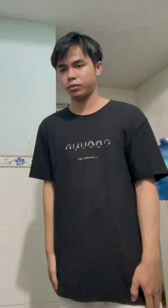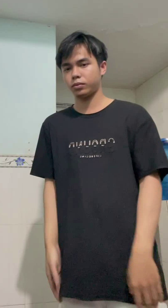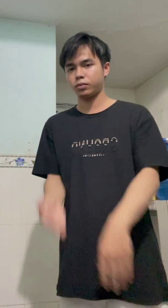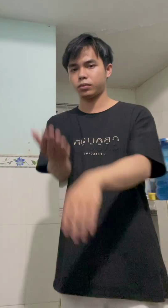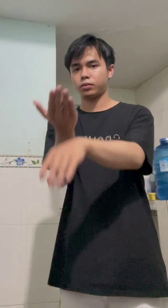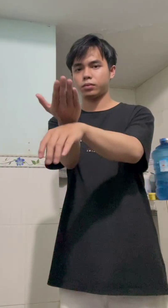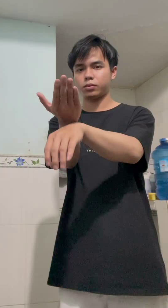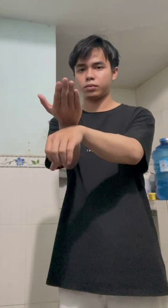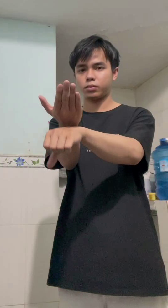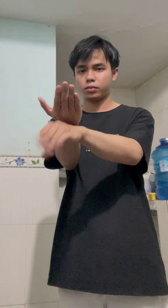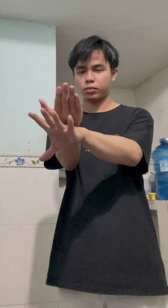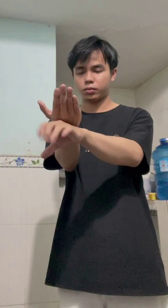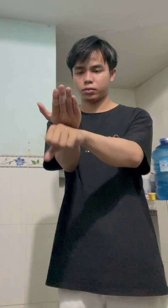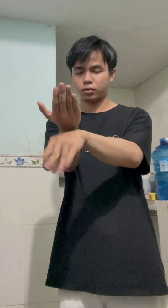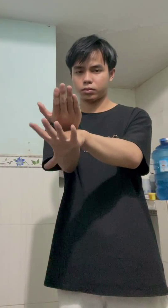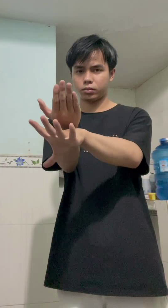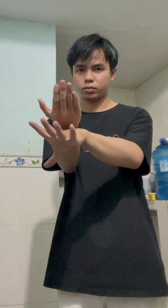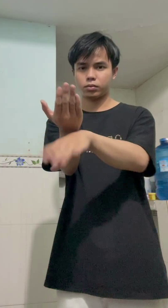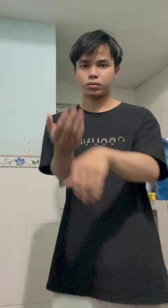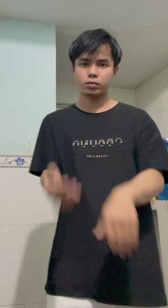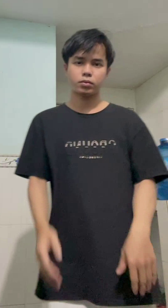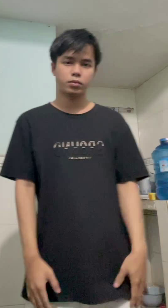ca phe